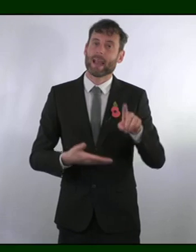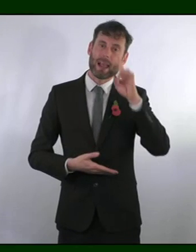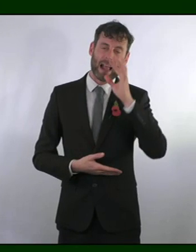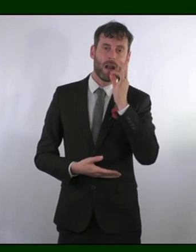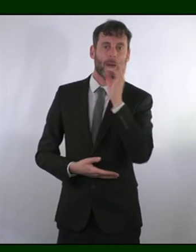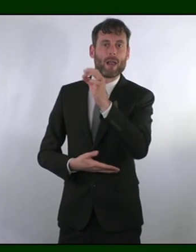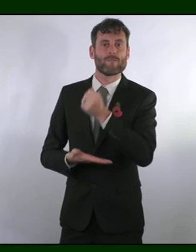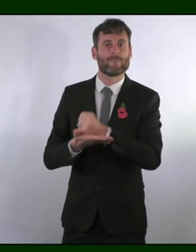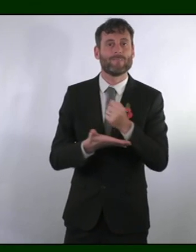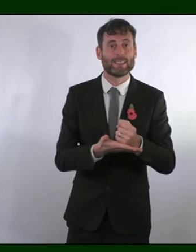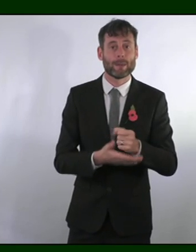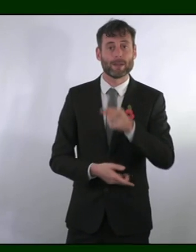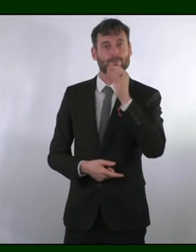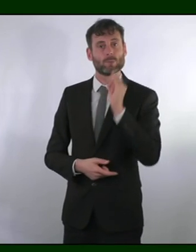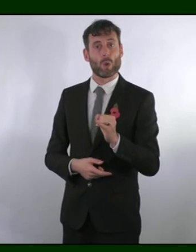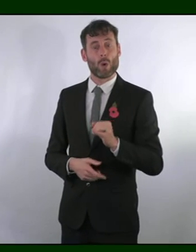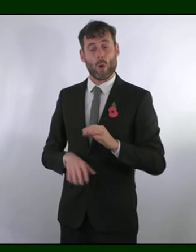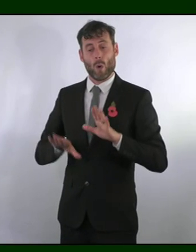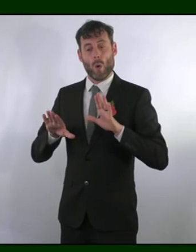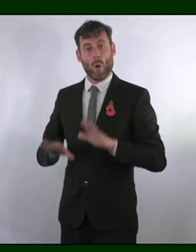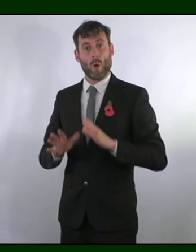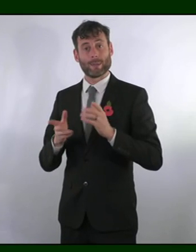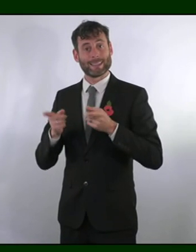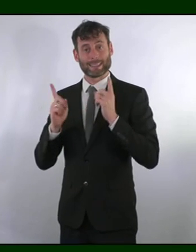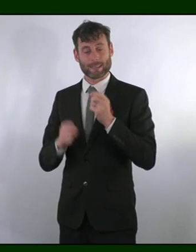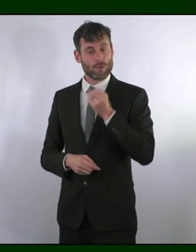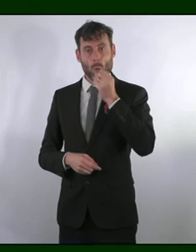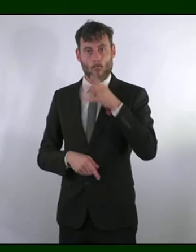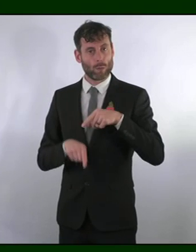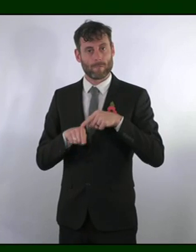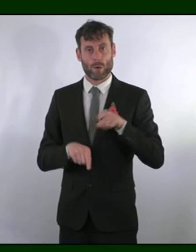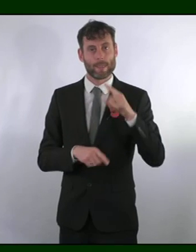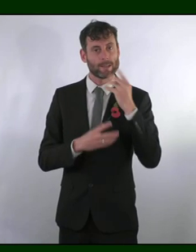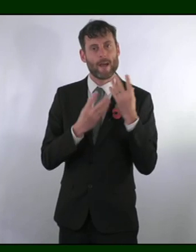The Home Secretary, unfortunately, refuses to implement that advice.